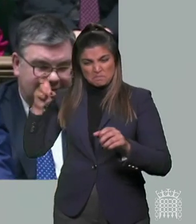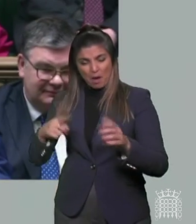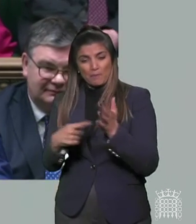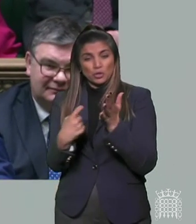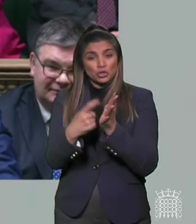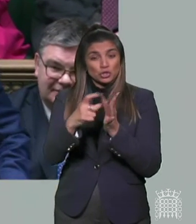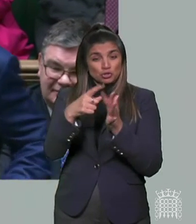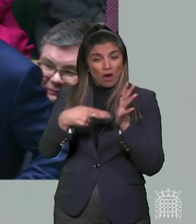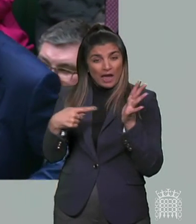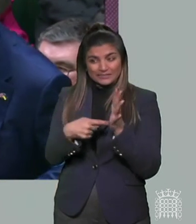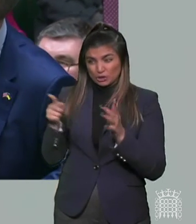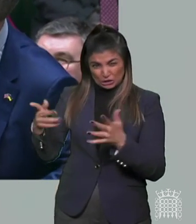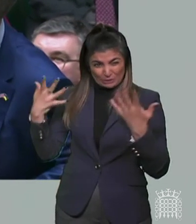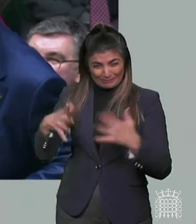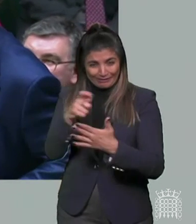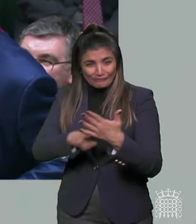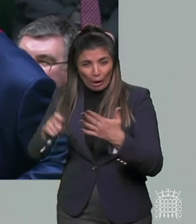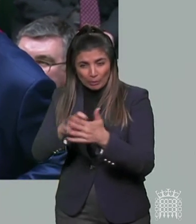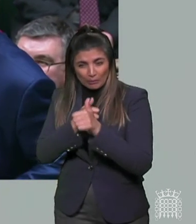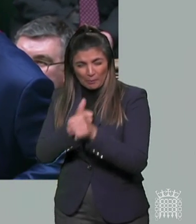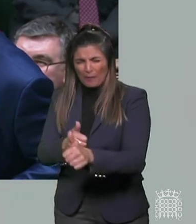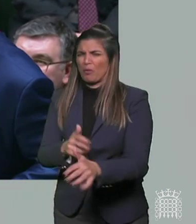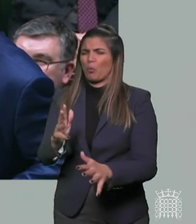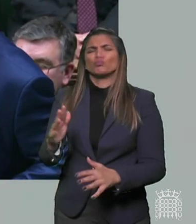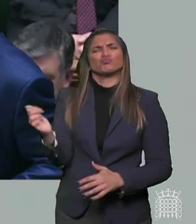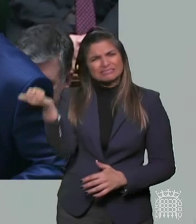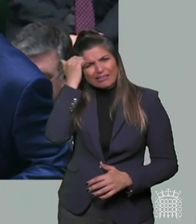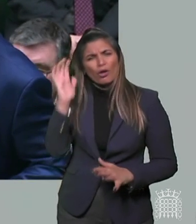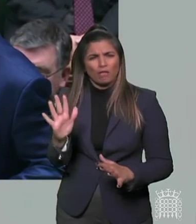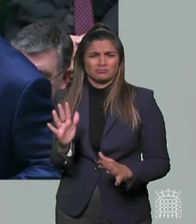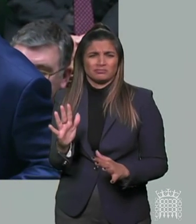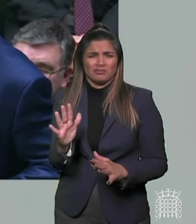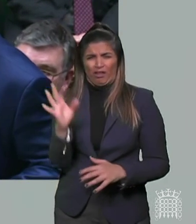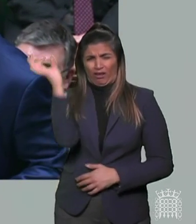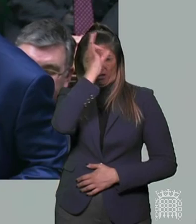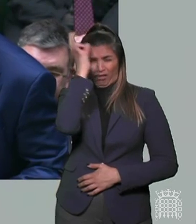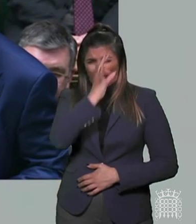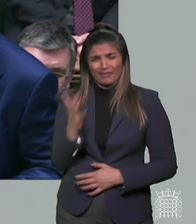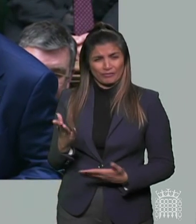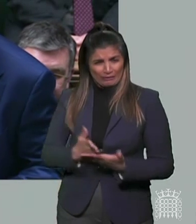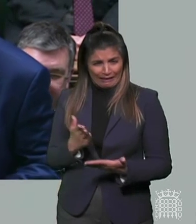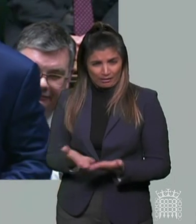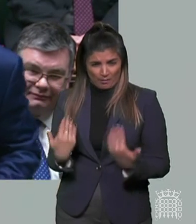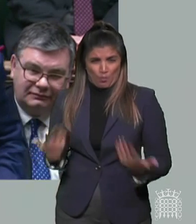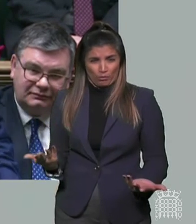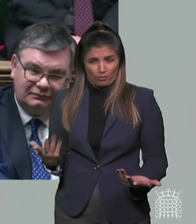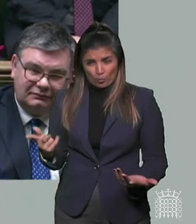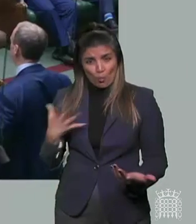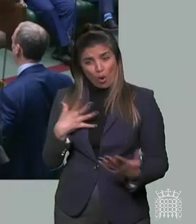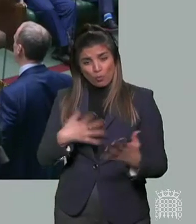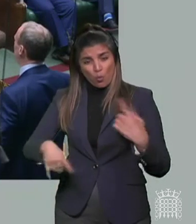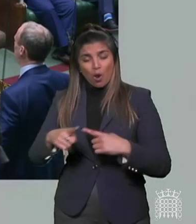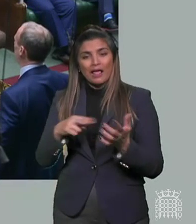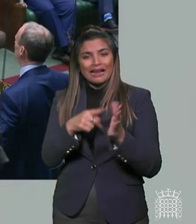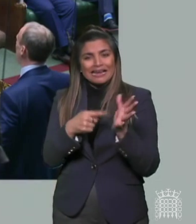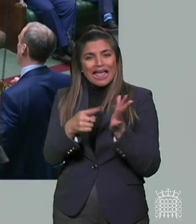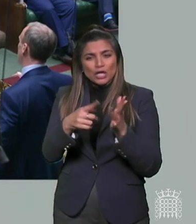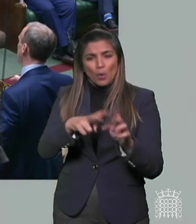She voted for that. Has there ever been a more ridiculous, reckless, naive moment to call for unilateral nuclear disarmament and to pull out of NATO?